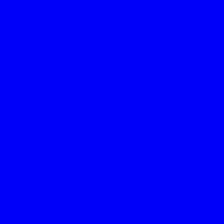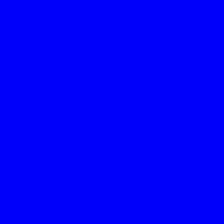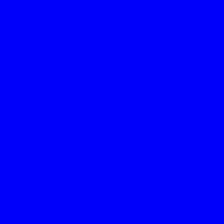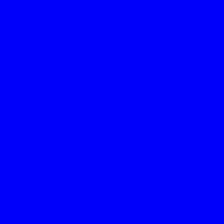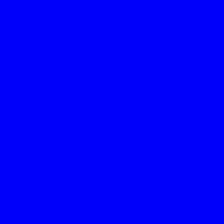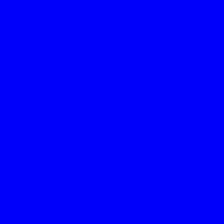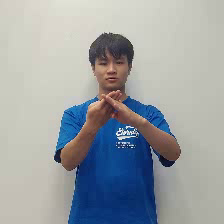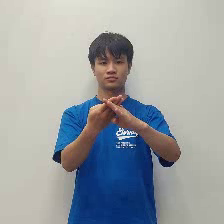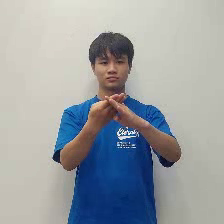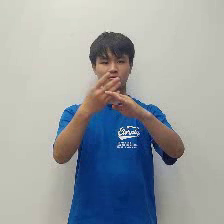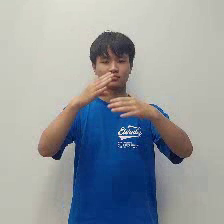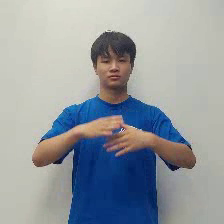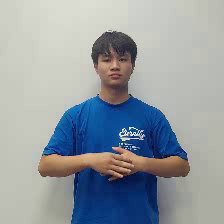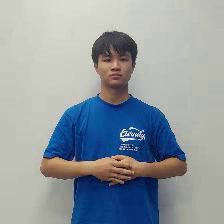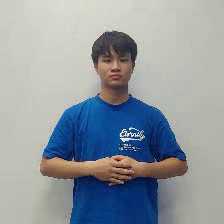Trường học